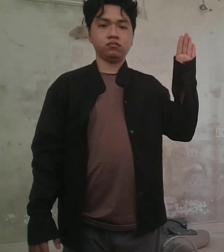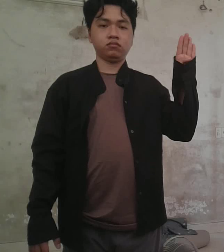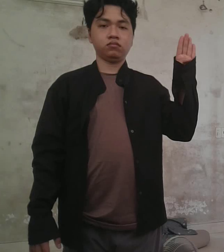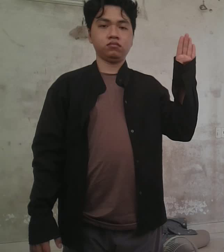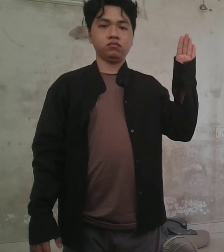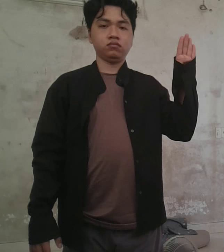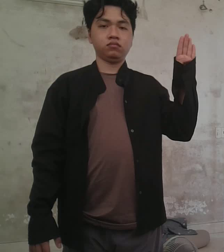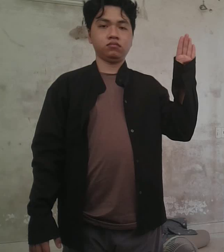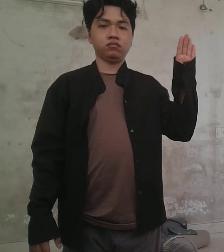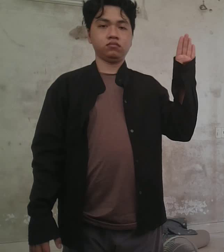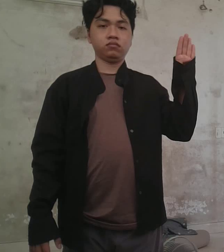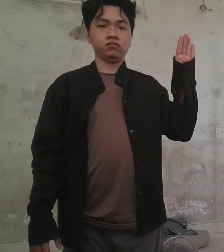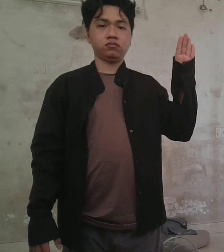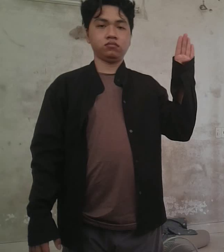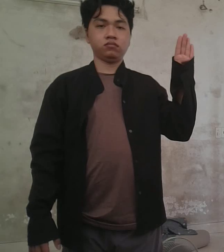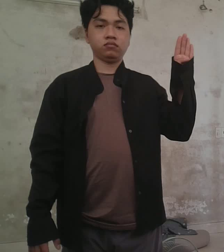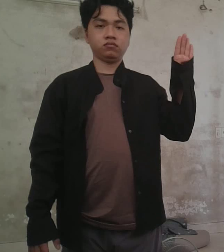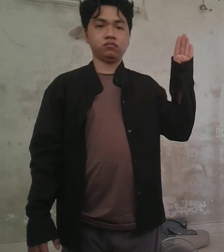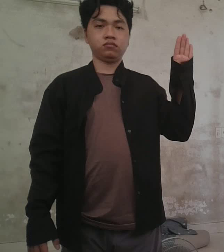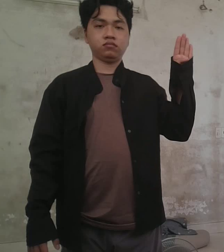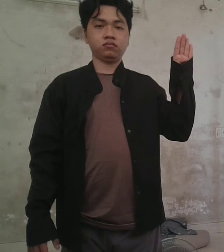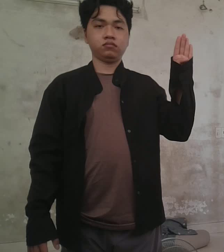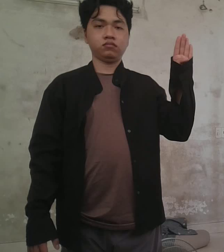b